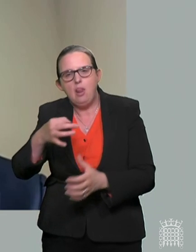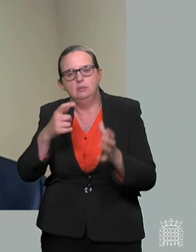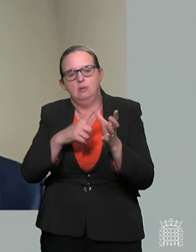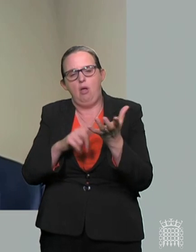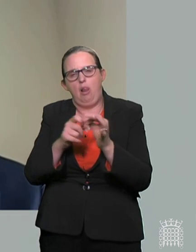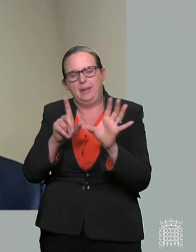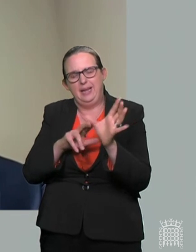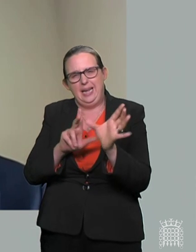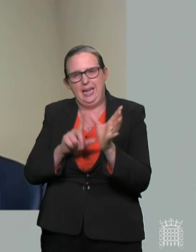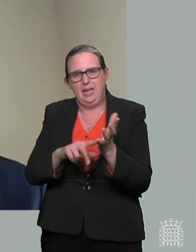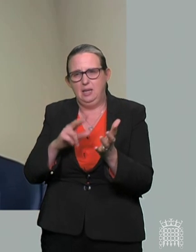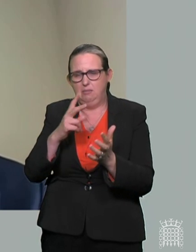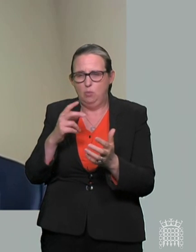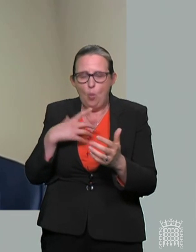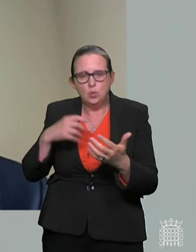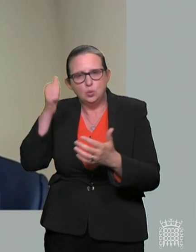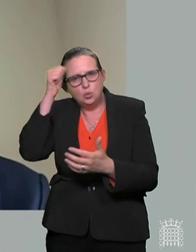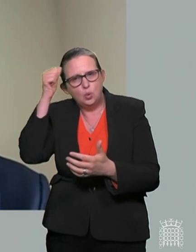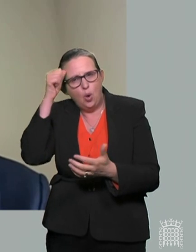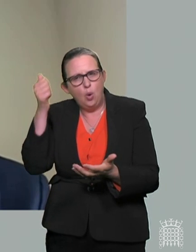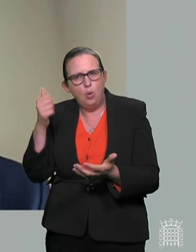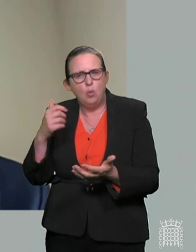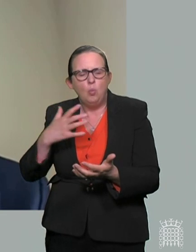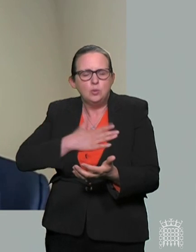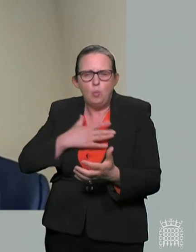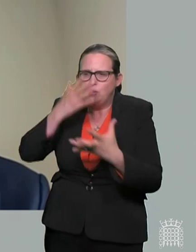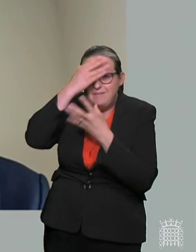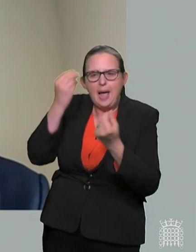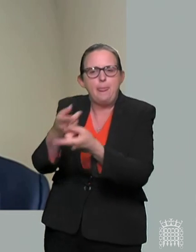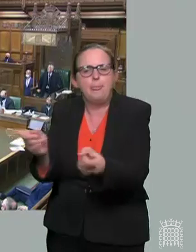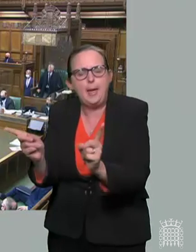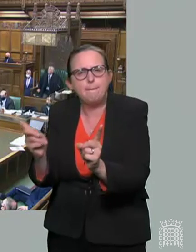To quote Elie Wiesel,“to forget the dead would be akin to killing them a second time.”